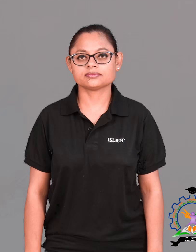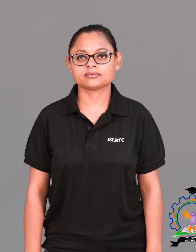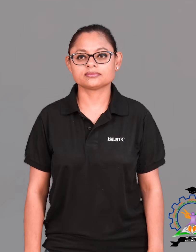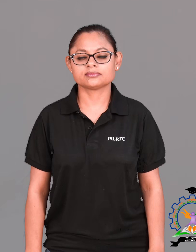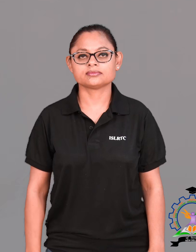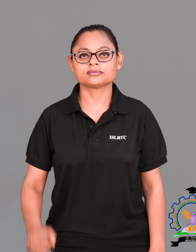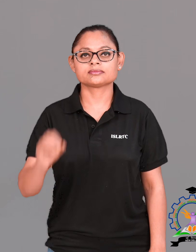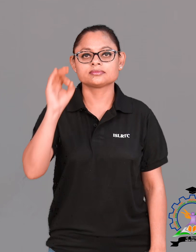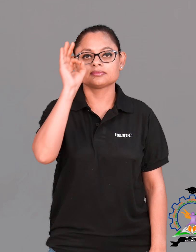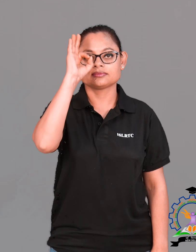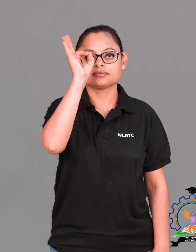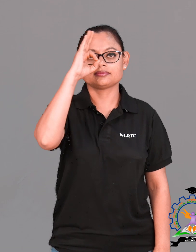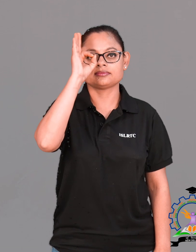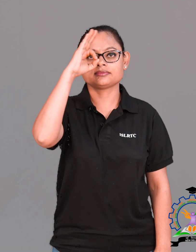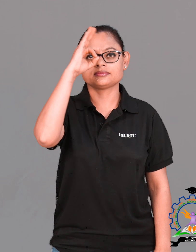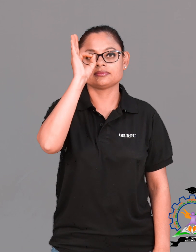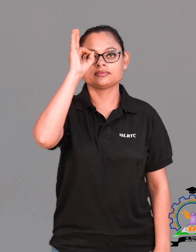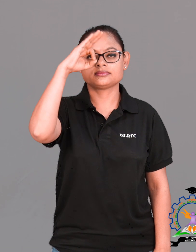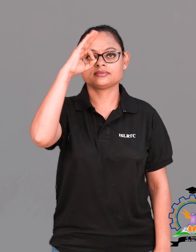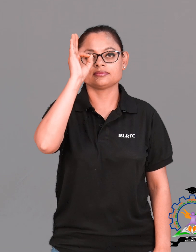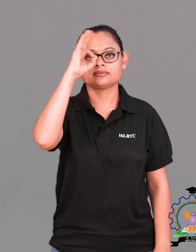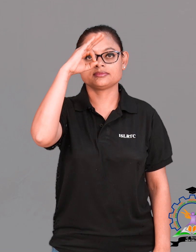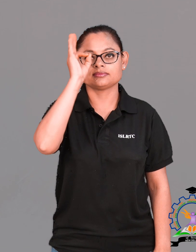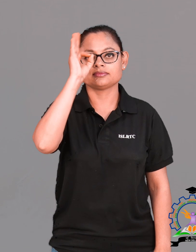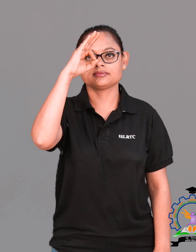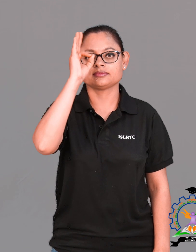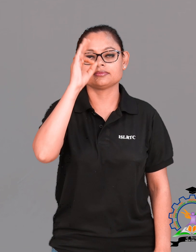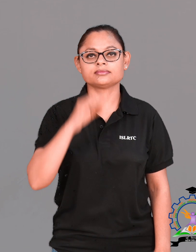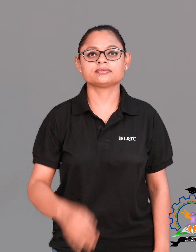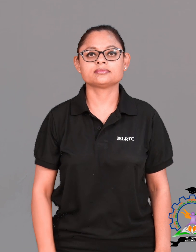Instagram